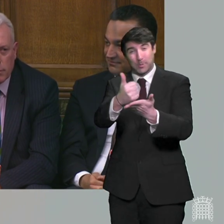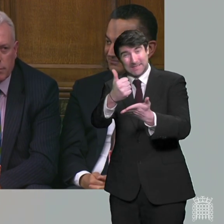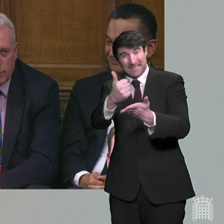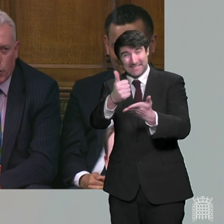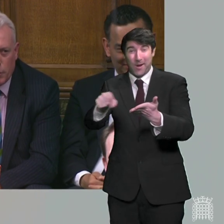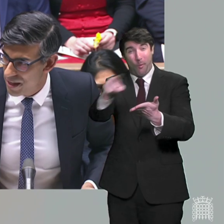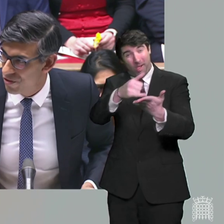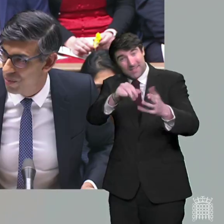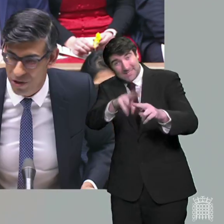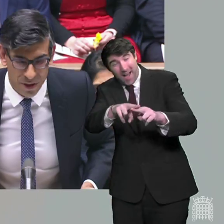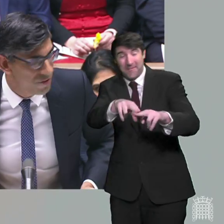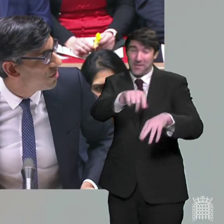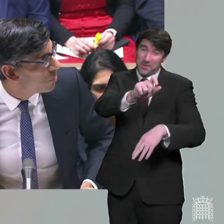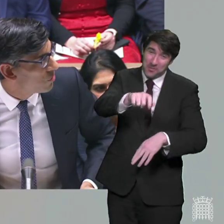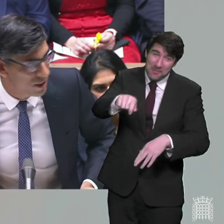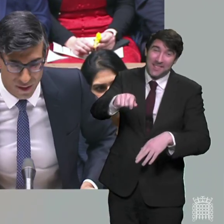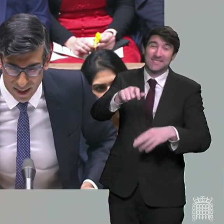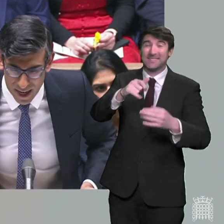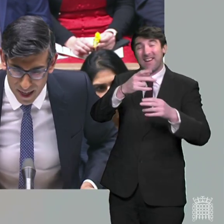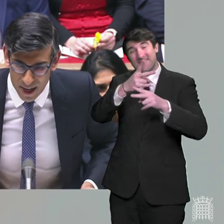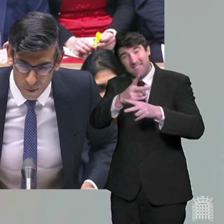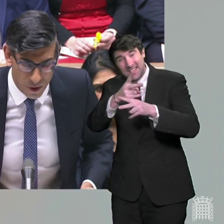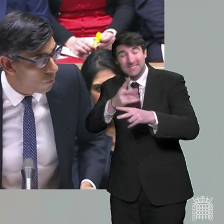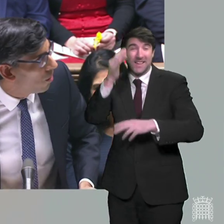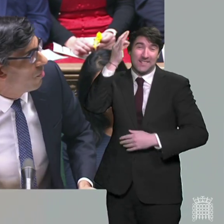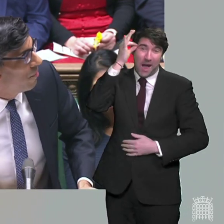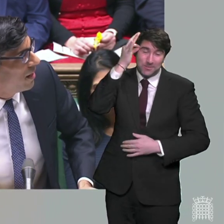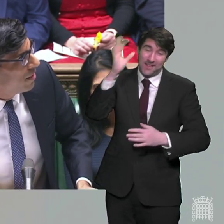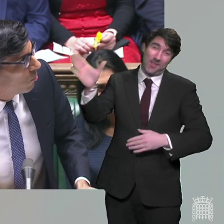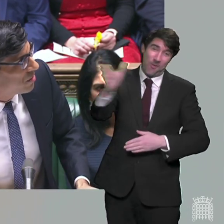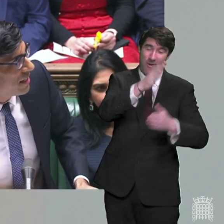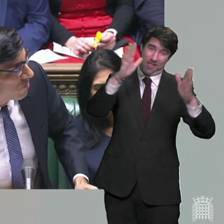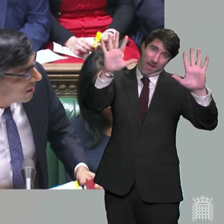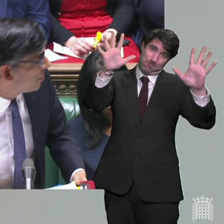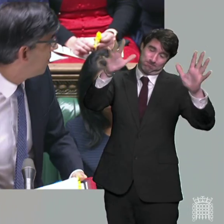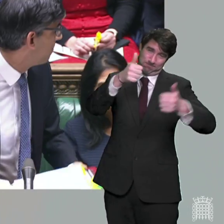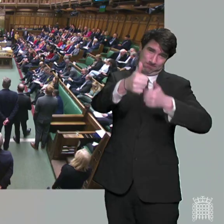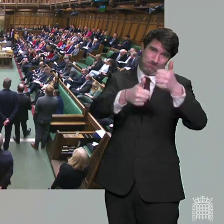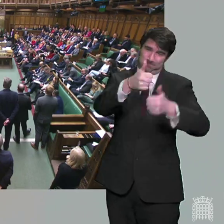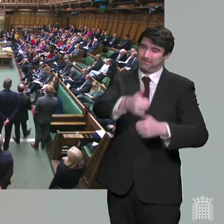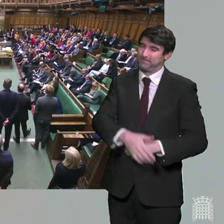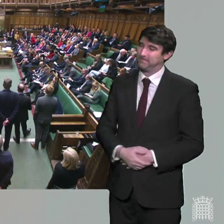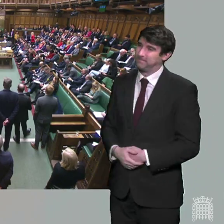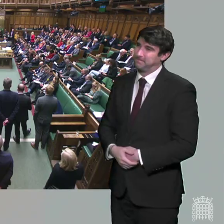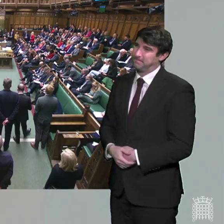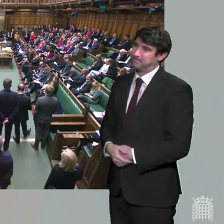They are in the business of providing tremendous opportunities for the children in their care, and we all owe them an enormous debt of gratitude.